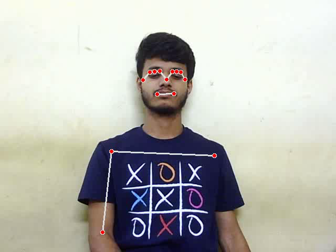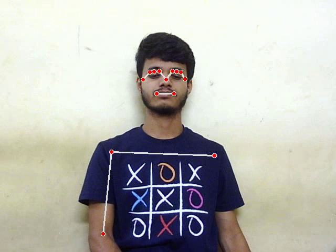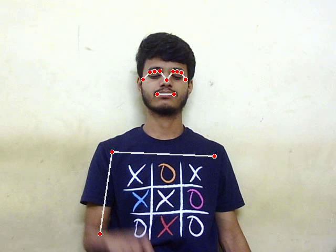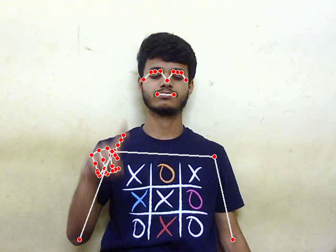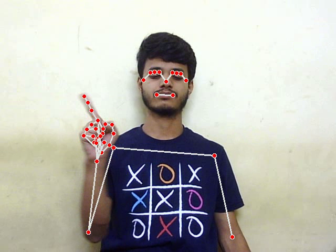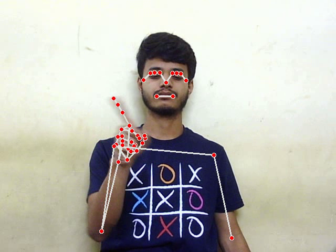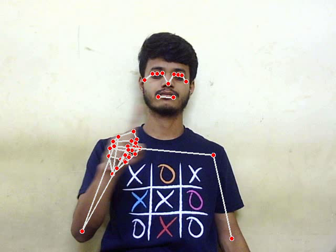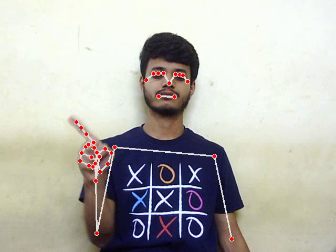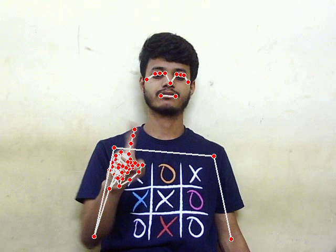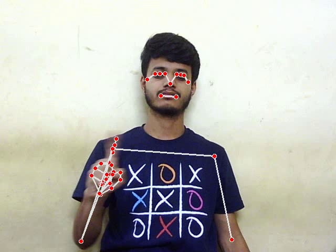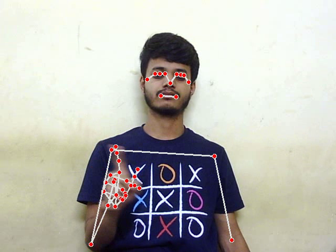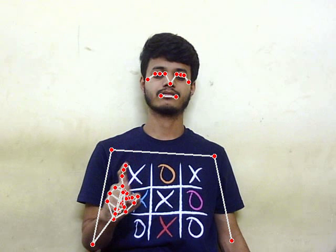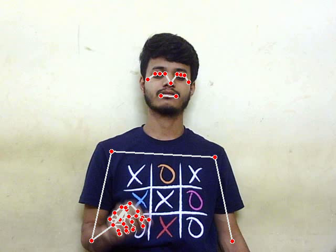where